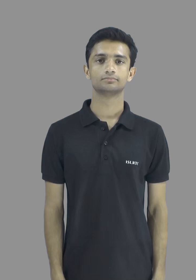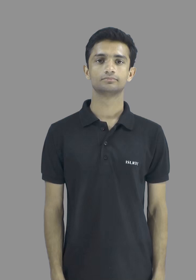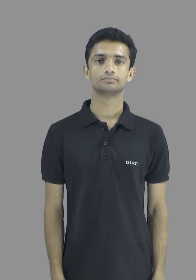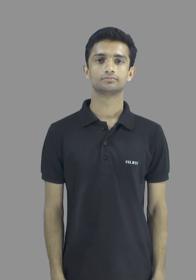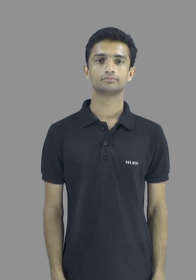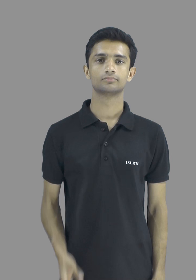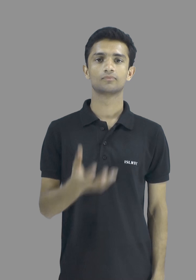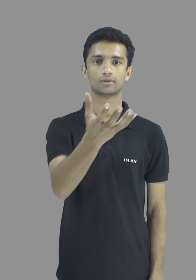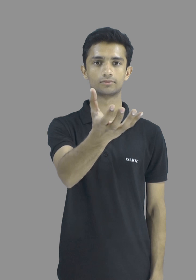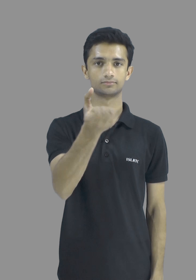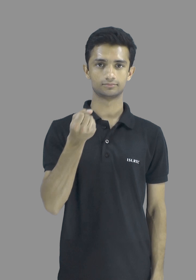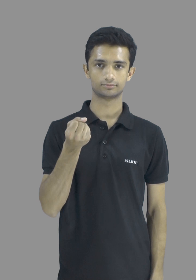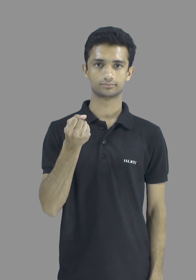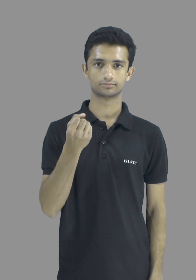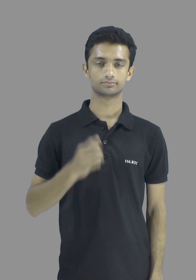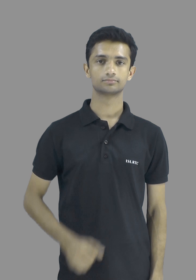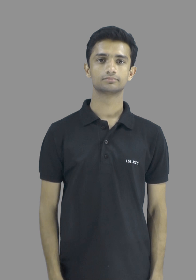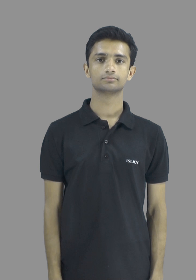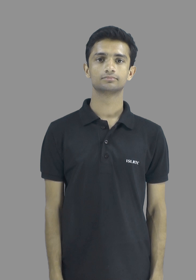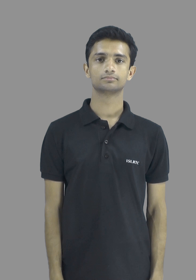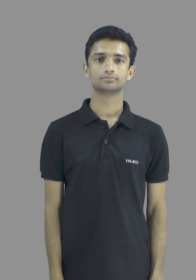Take